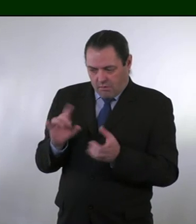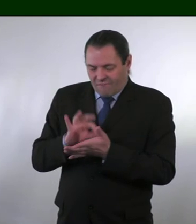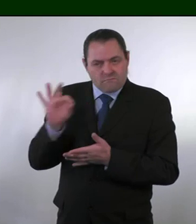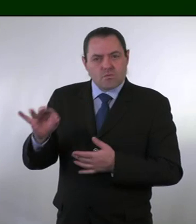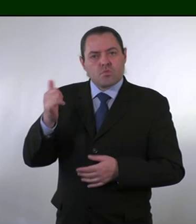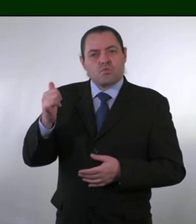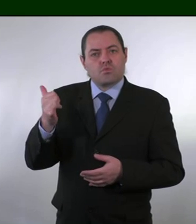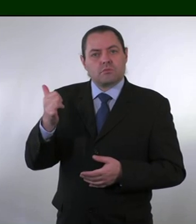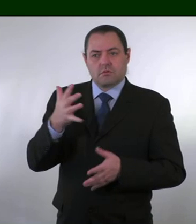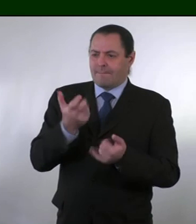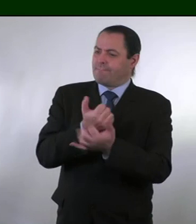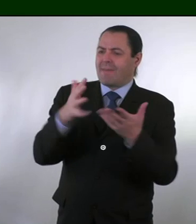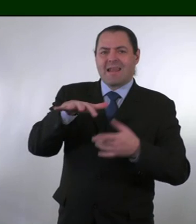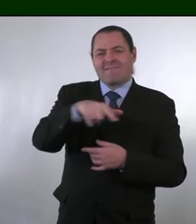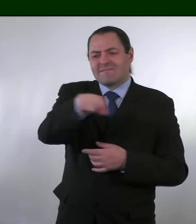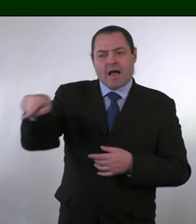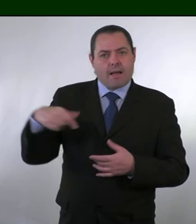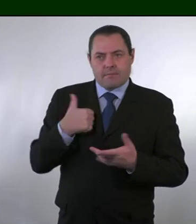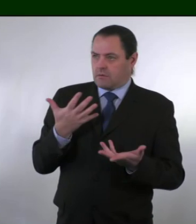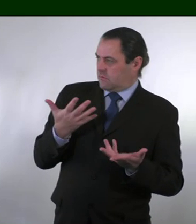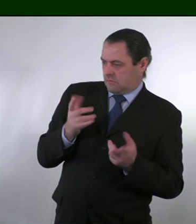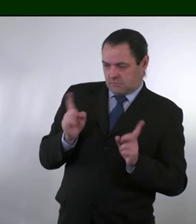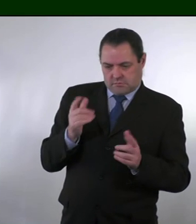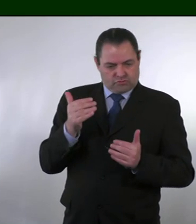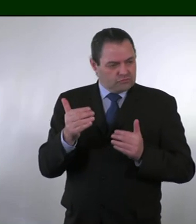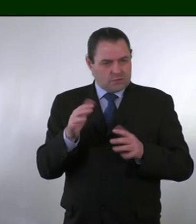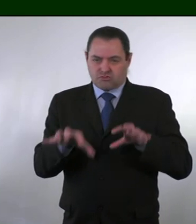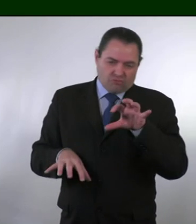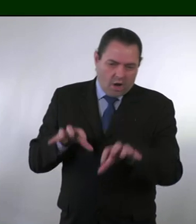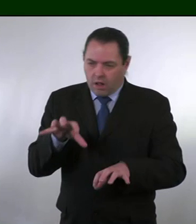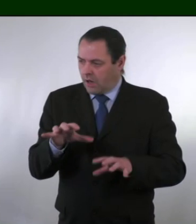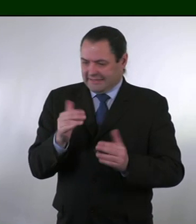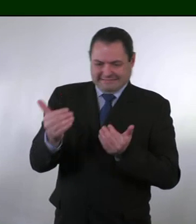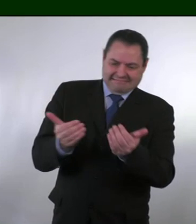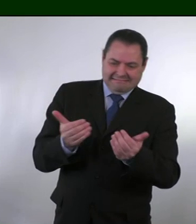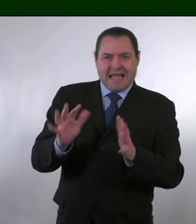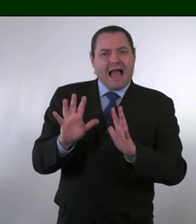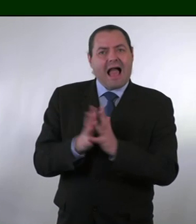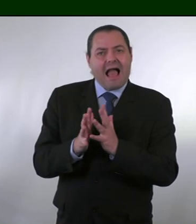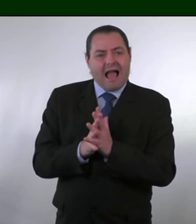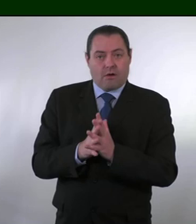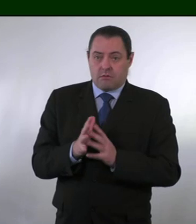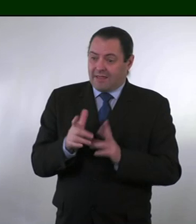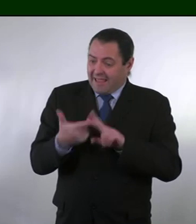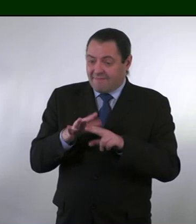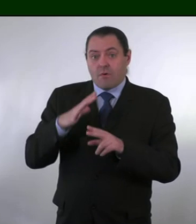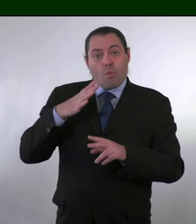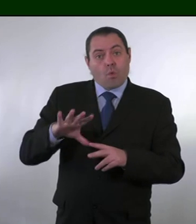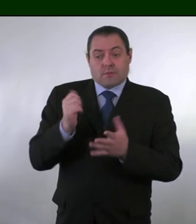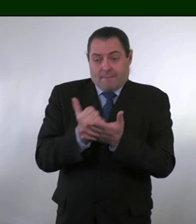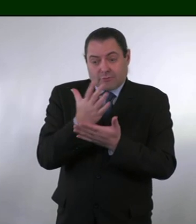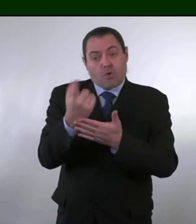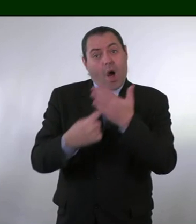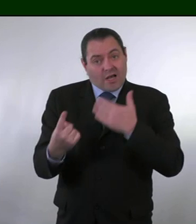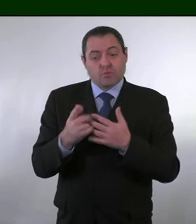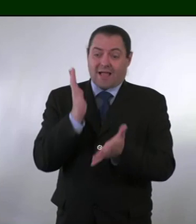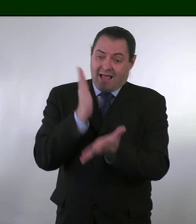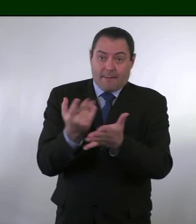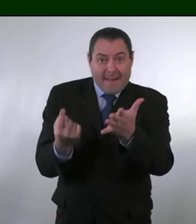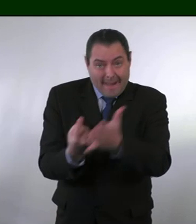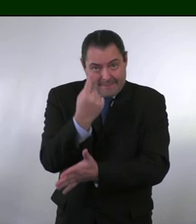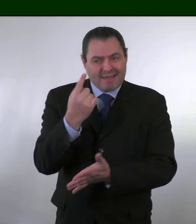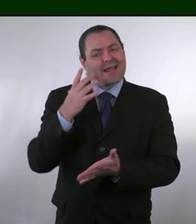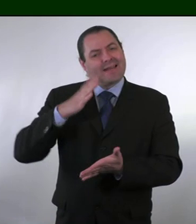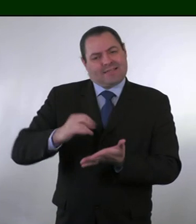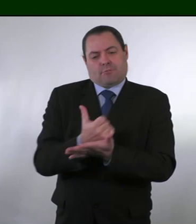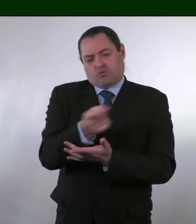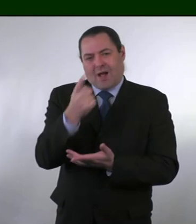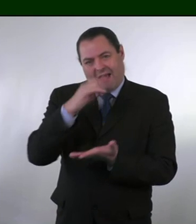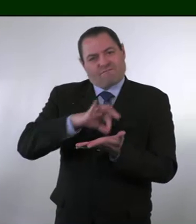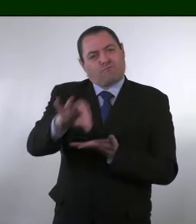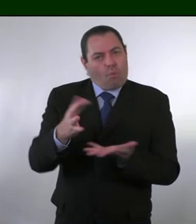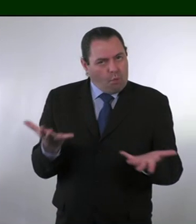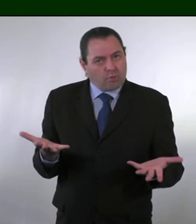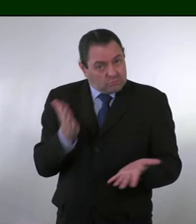This is affecting many families across the country. Does the Prime Minister recognise that if we want to increase the number of people who isolate, we need to make it easier and affordable for people to do so?